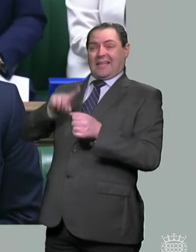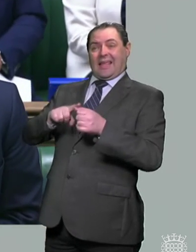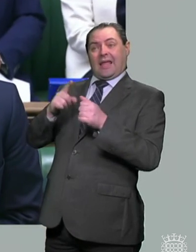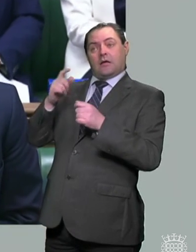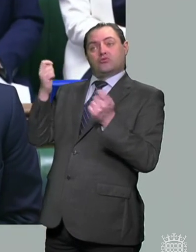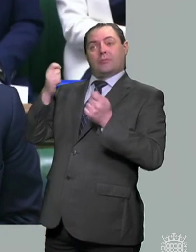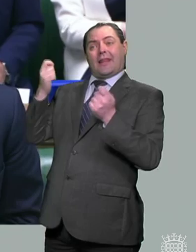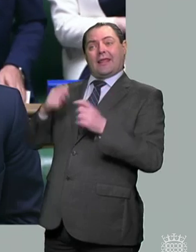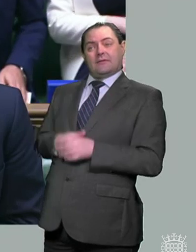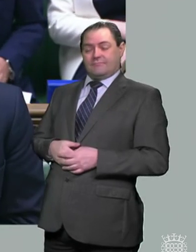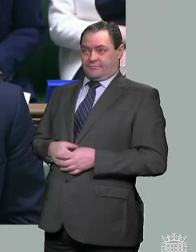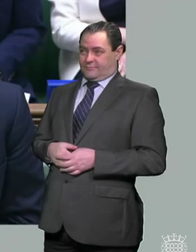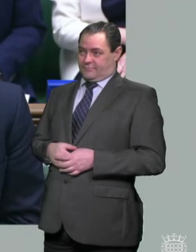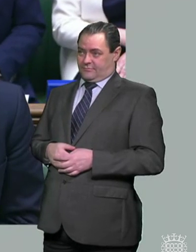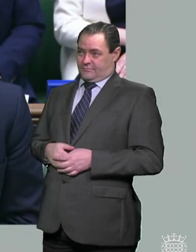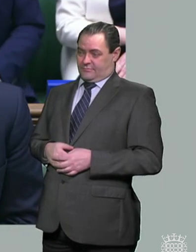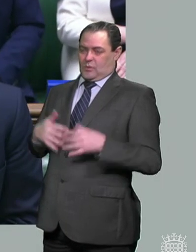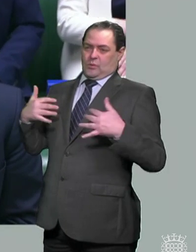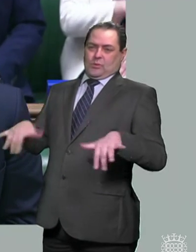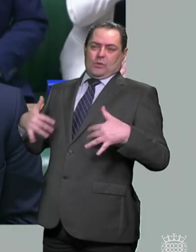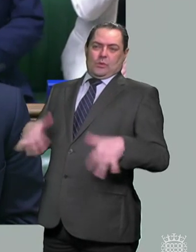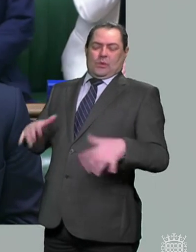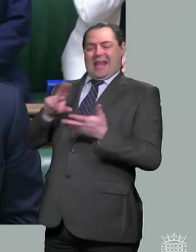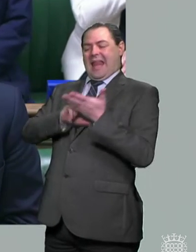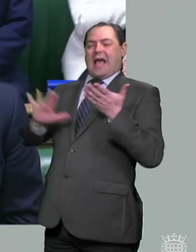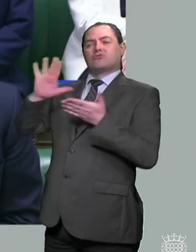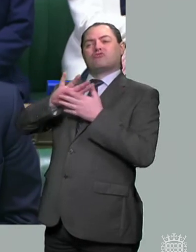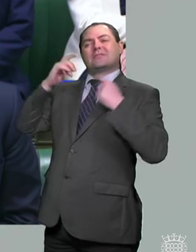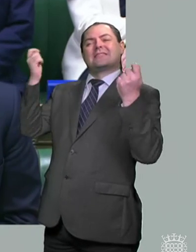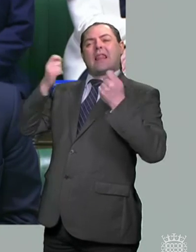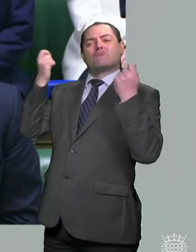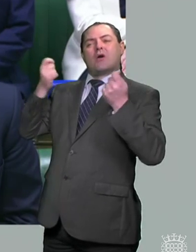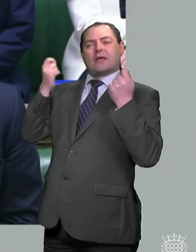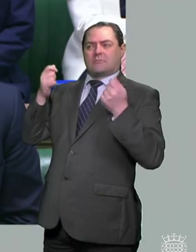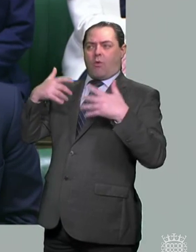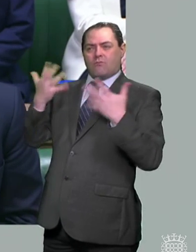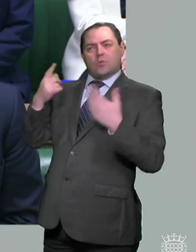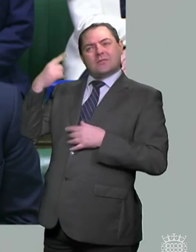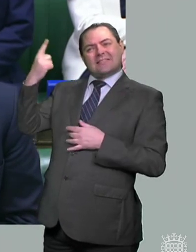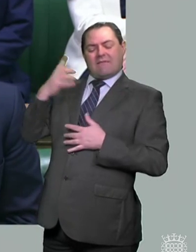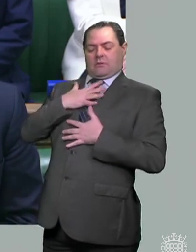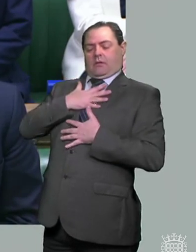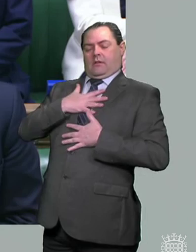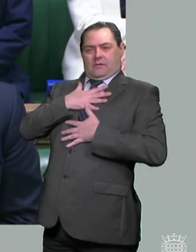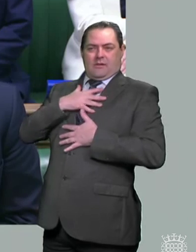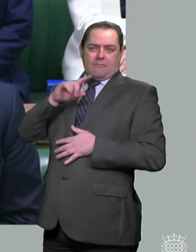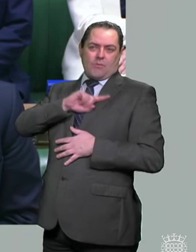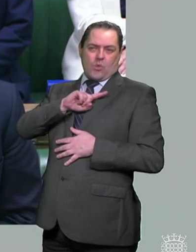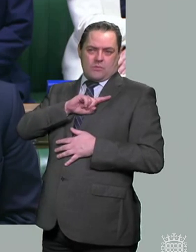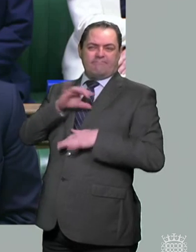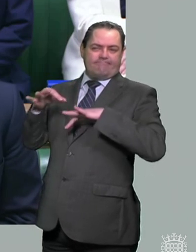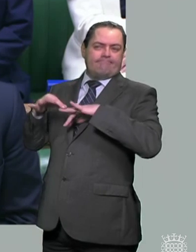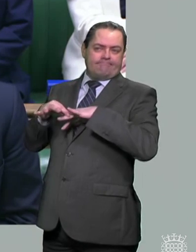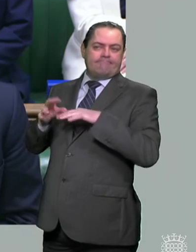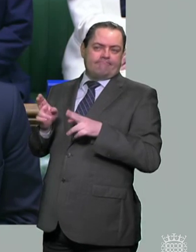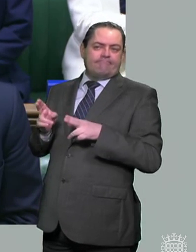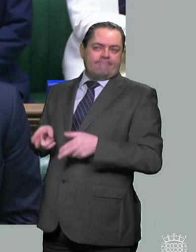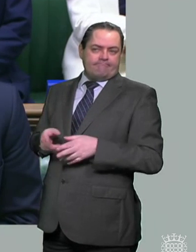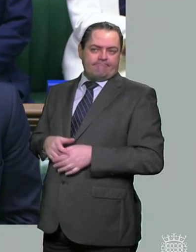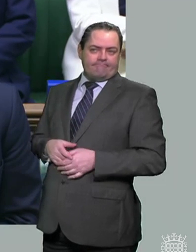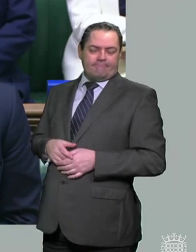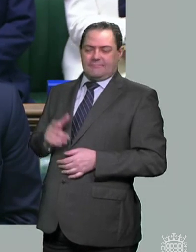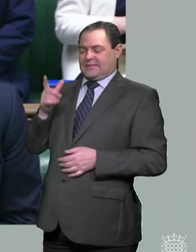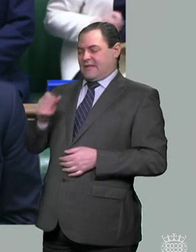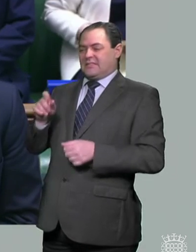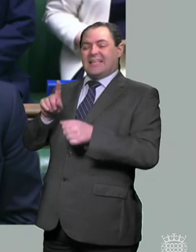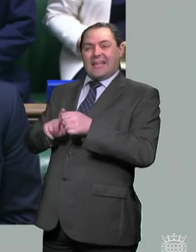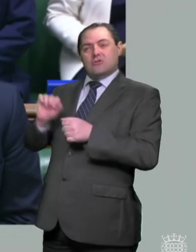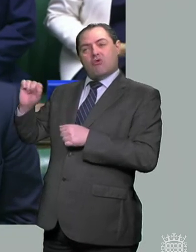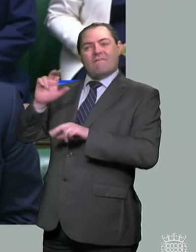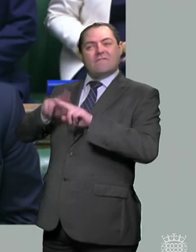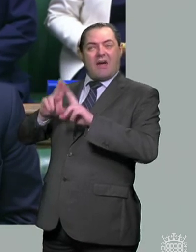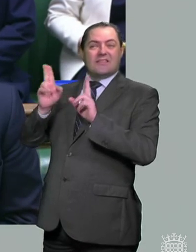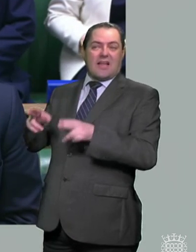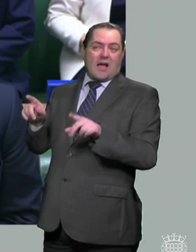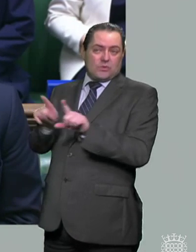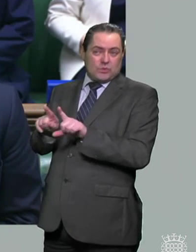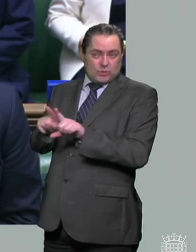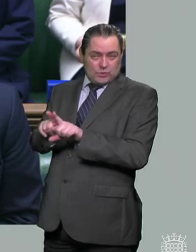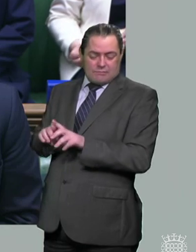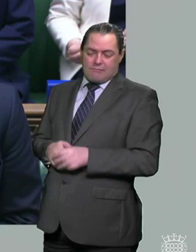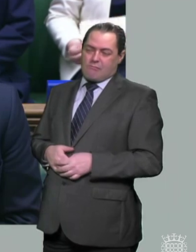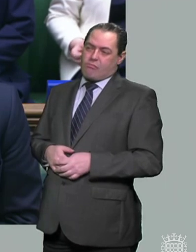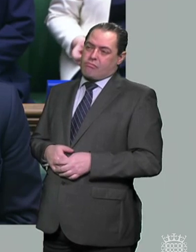While it is a moment of national celebration, it will be a day of mixed emotions for Her Majesty, as of course the day also marks 70 years since the death of her beloved father George VI.